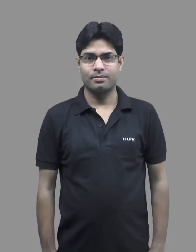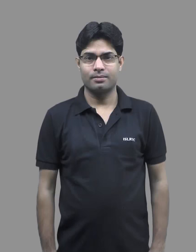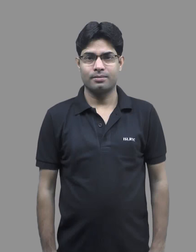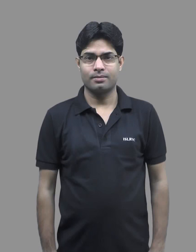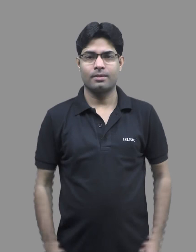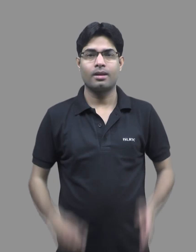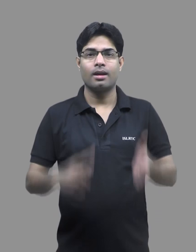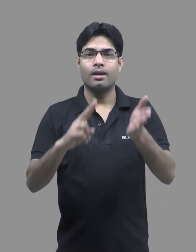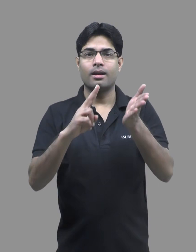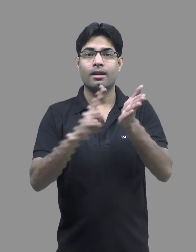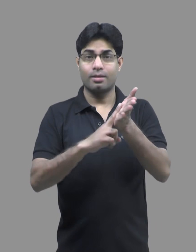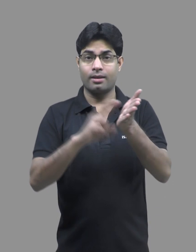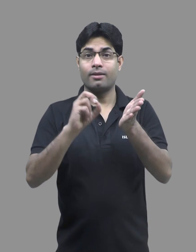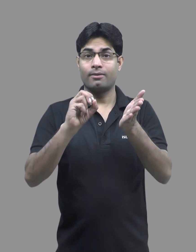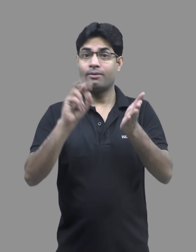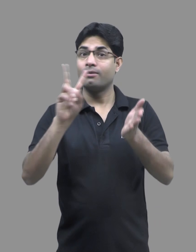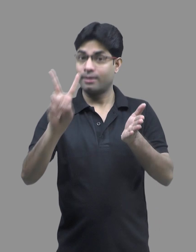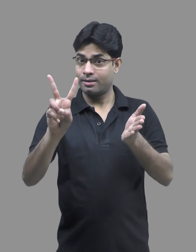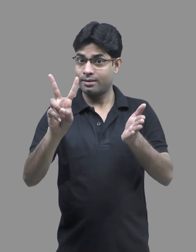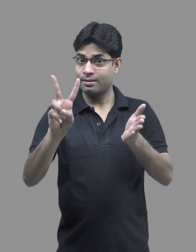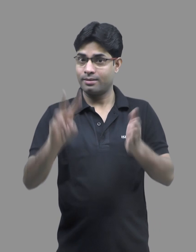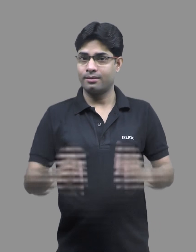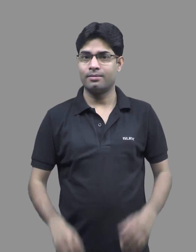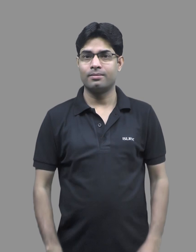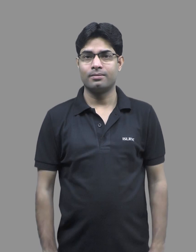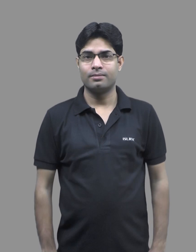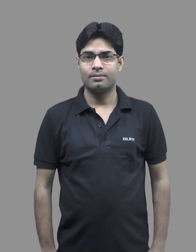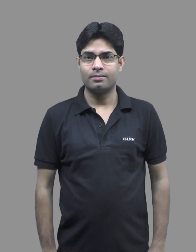November